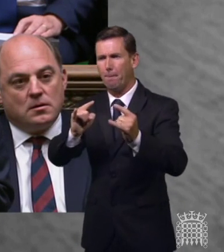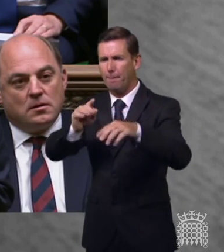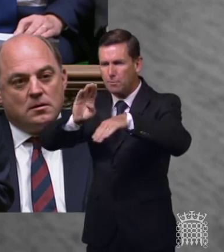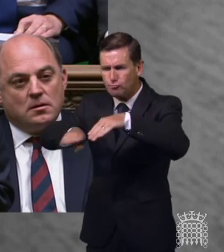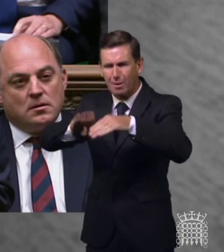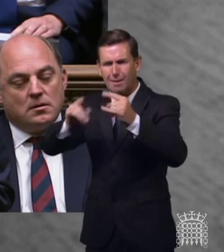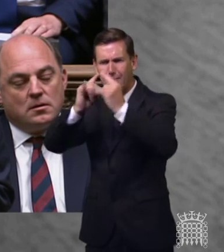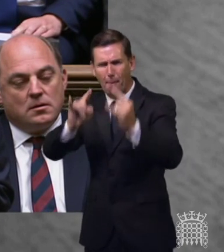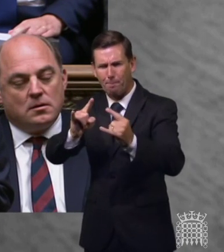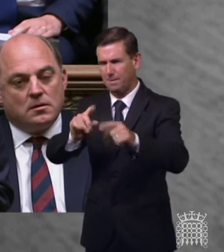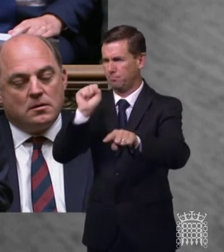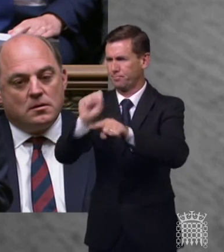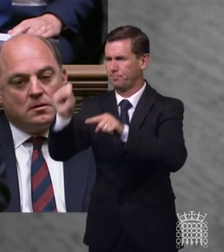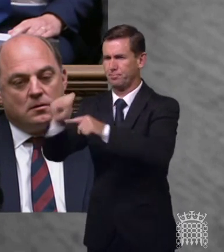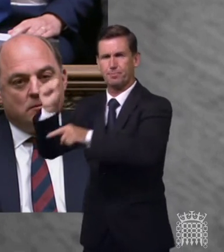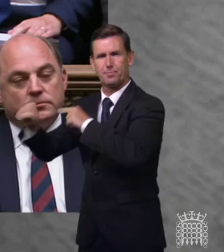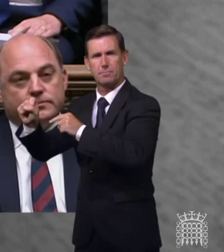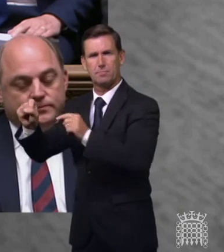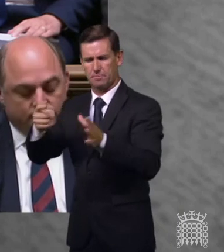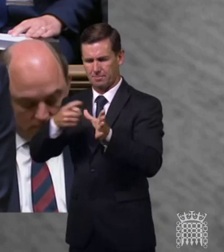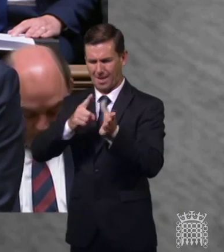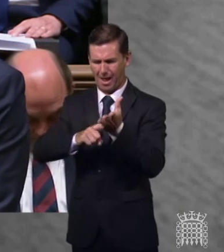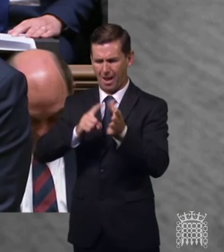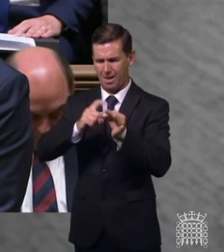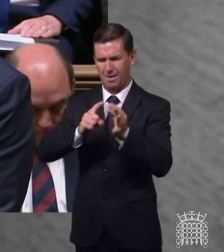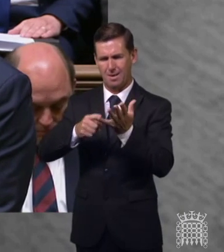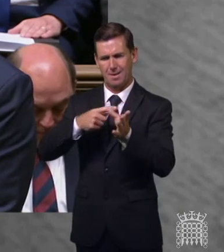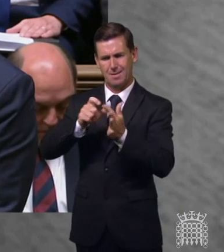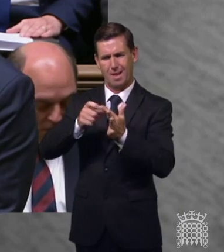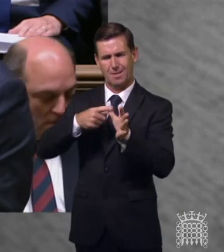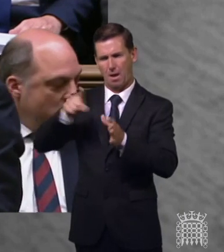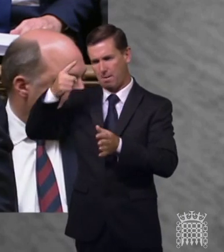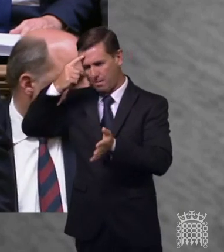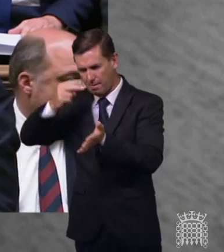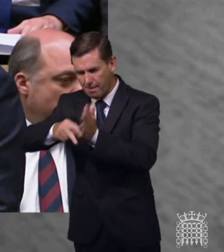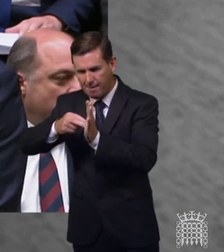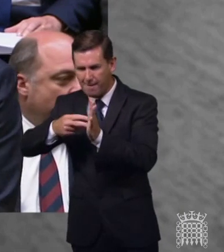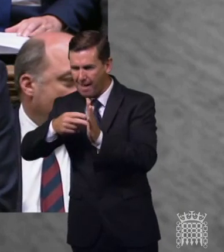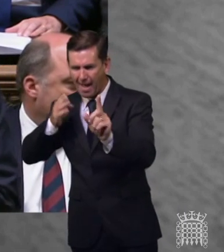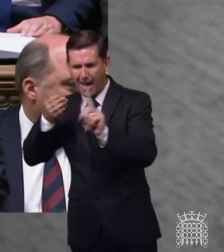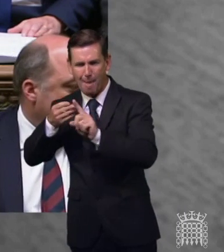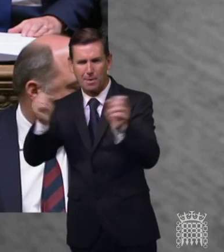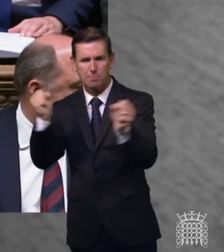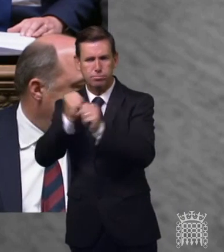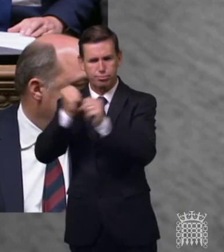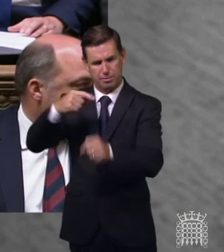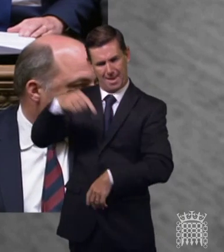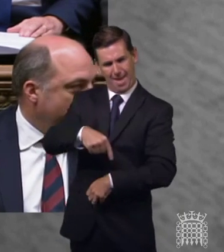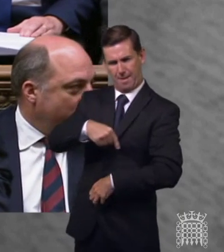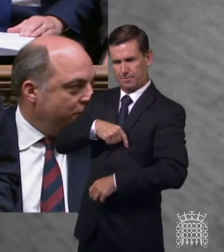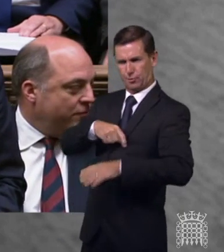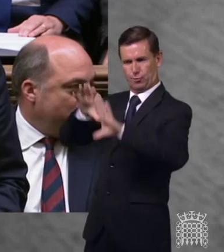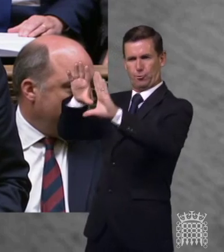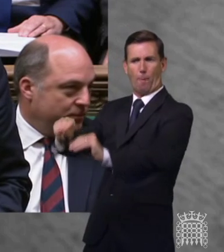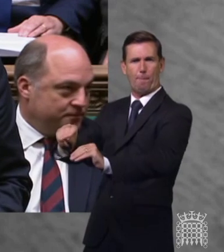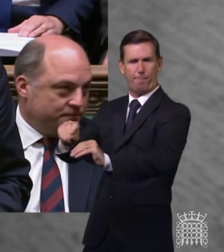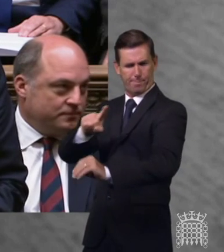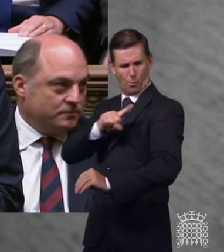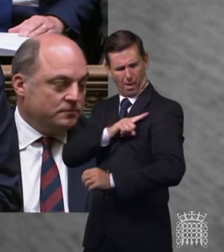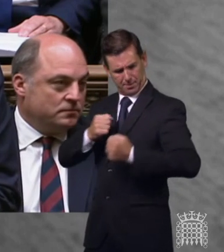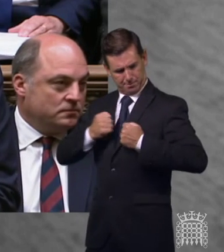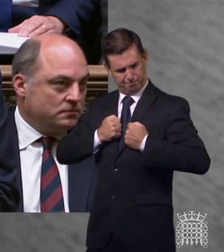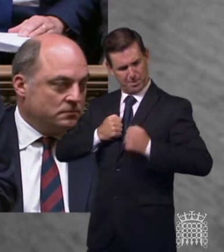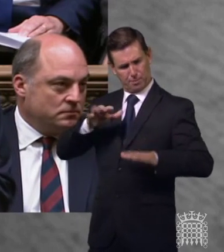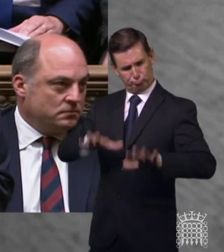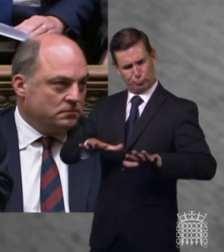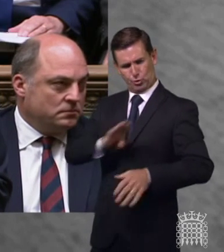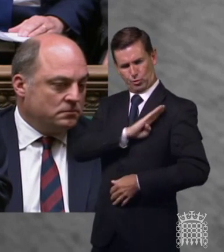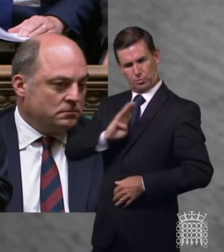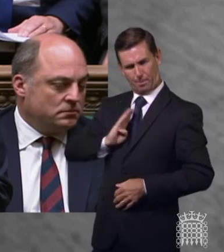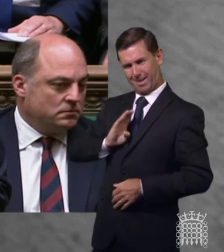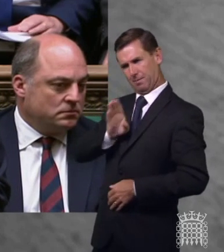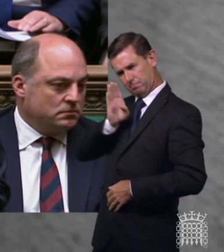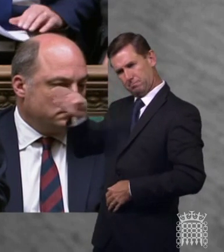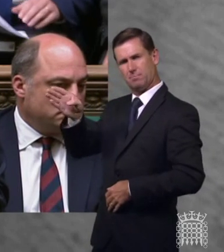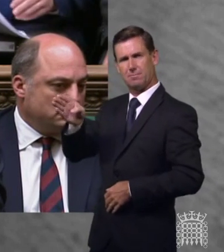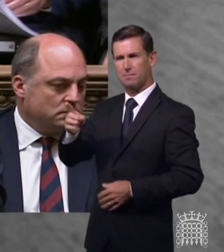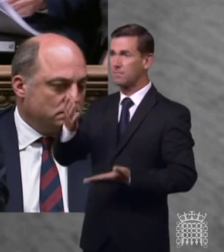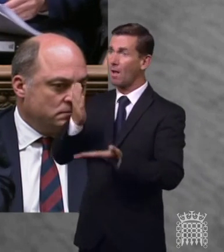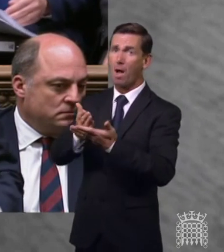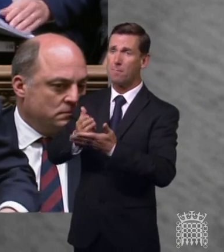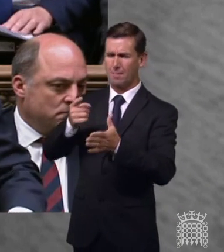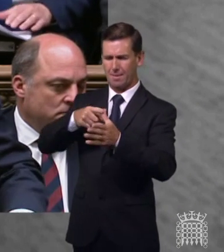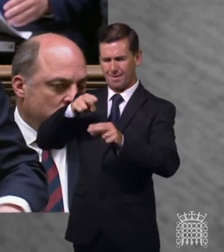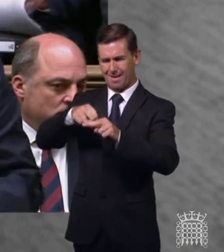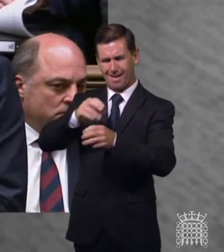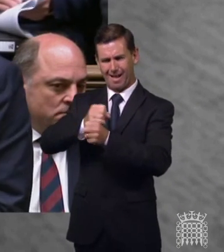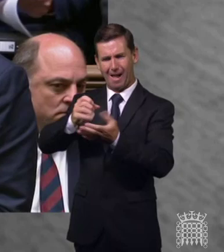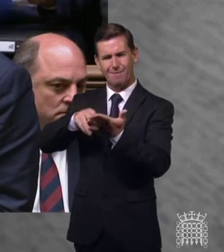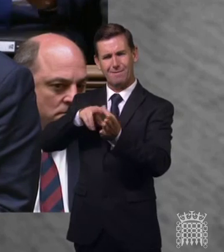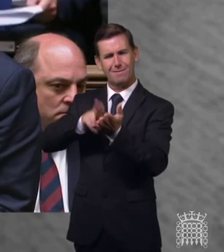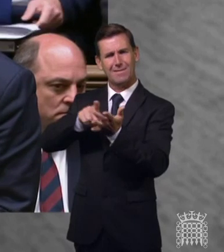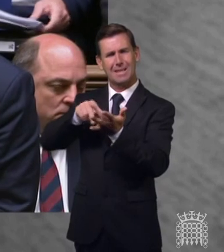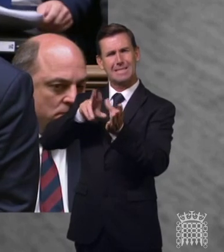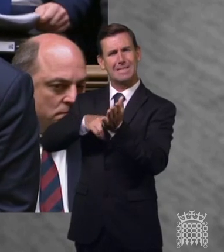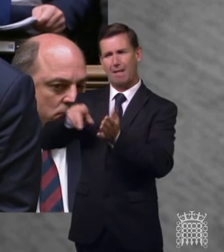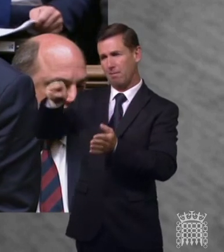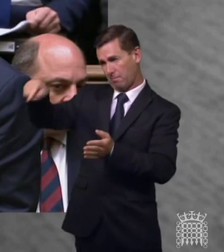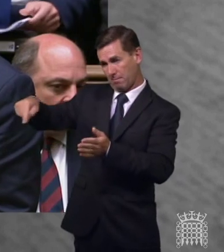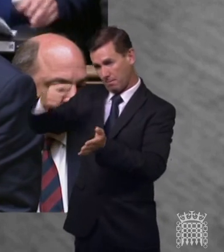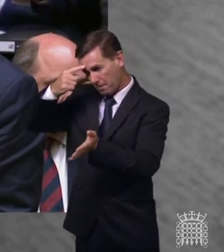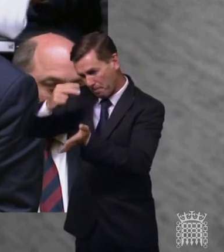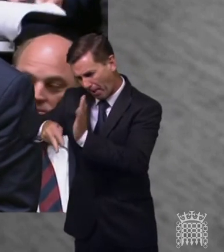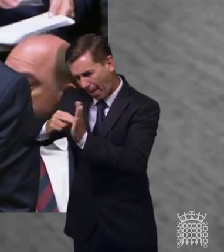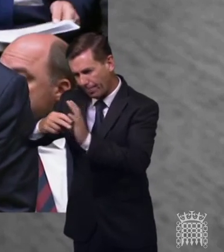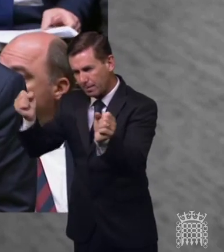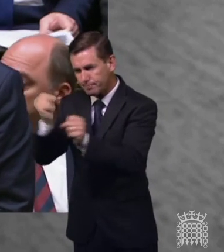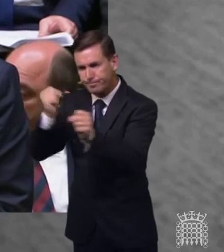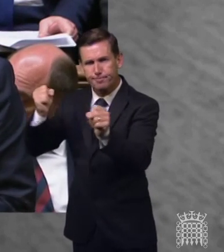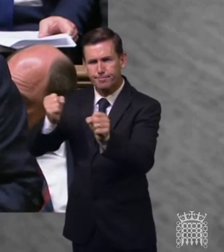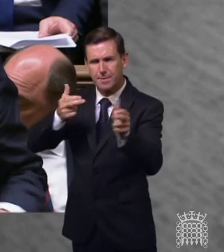Al-Qaeda plots against this country were foiled because our serving men and women were there, and no successful terrorist attacks against the west have been mounted from Afghan soil for two decades.